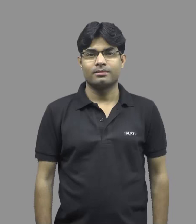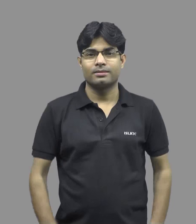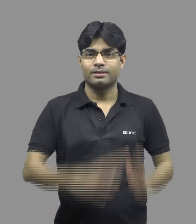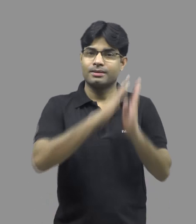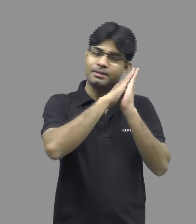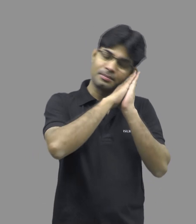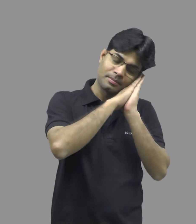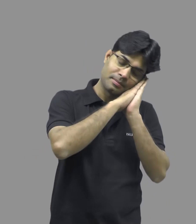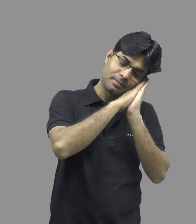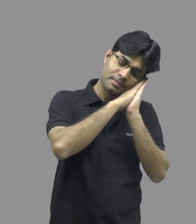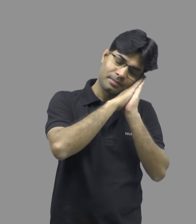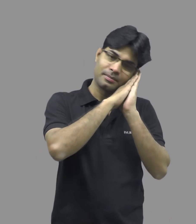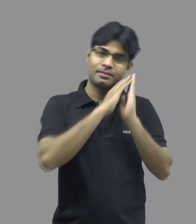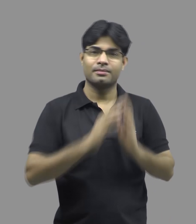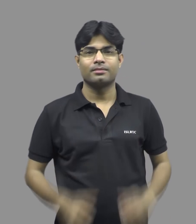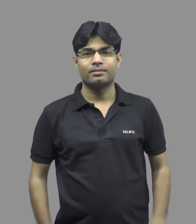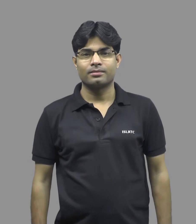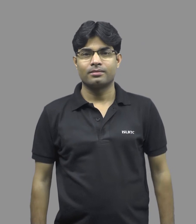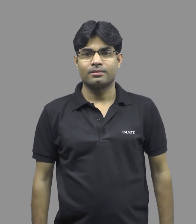Sleep